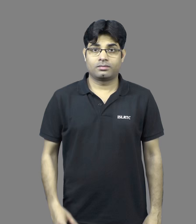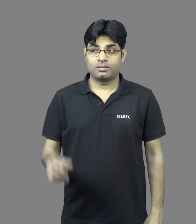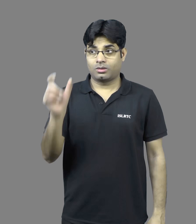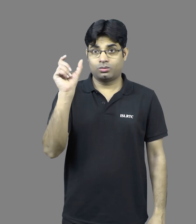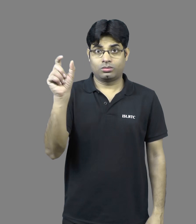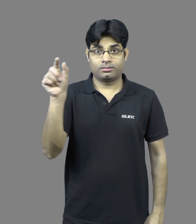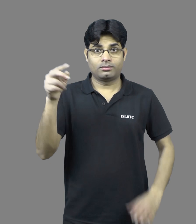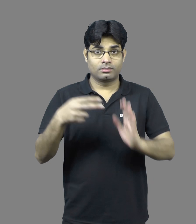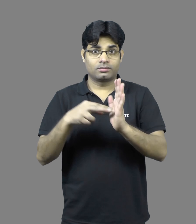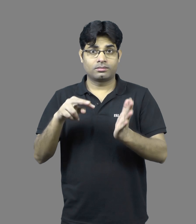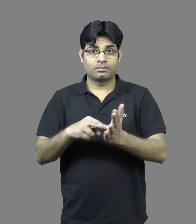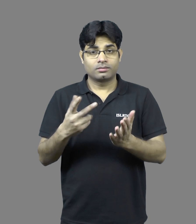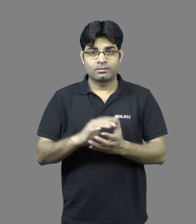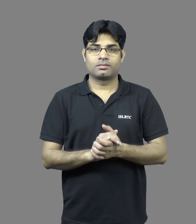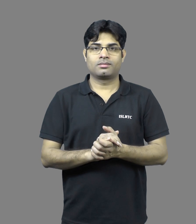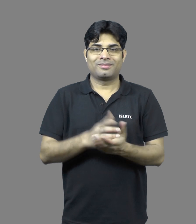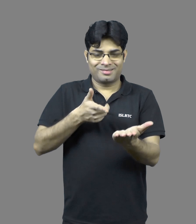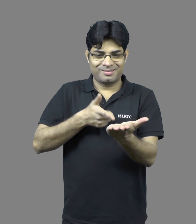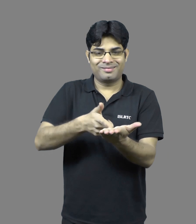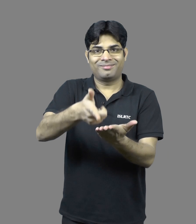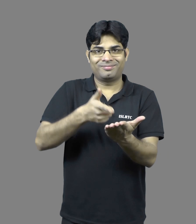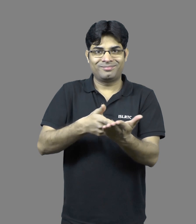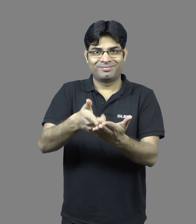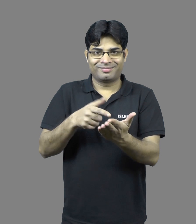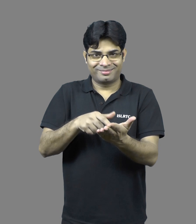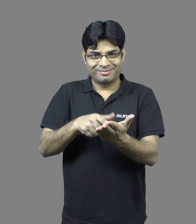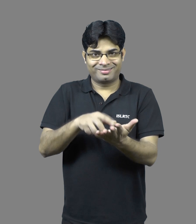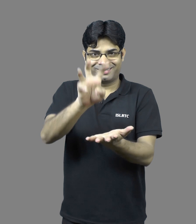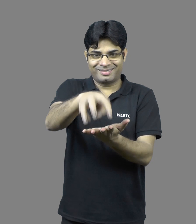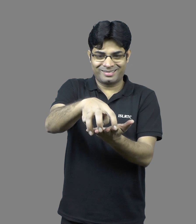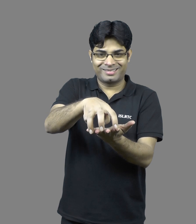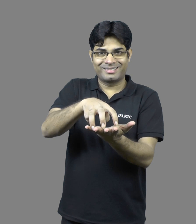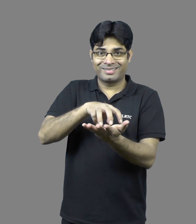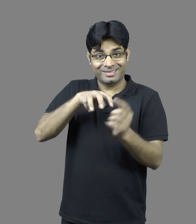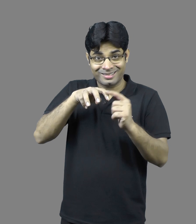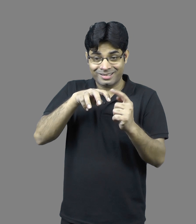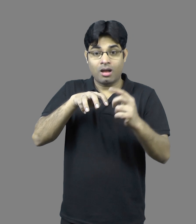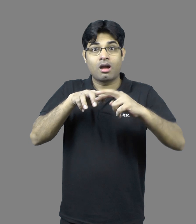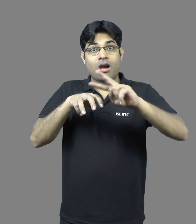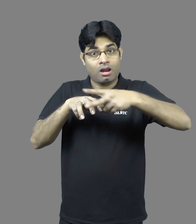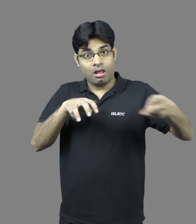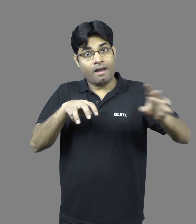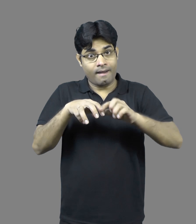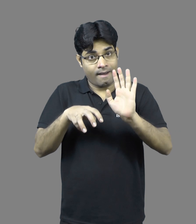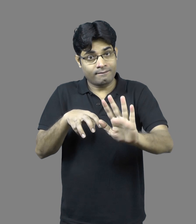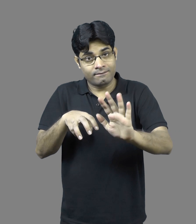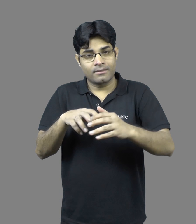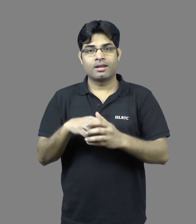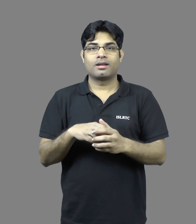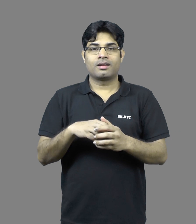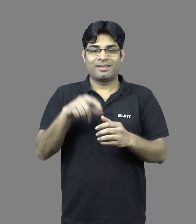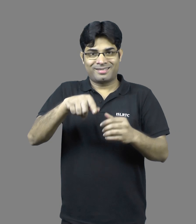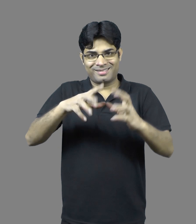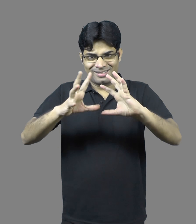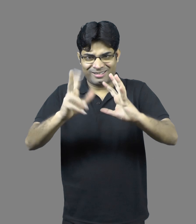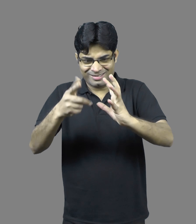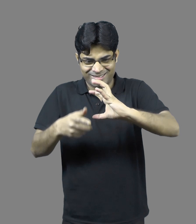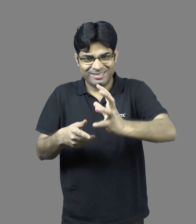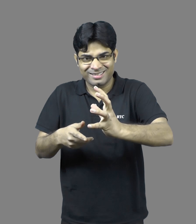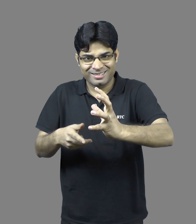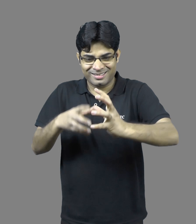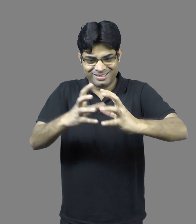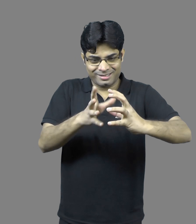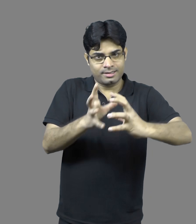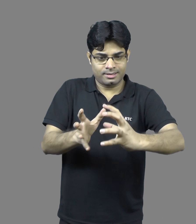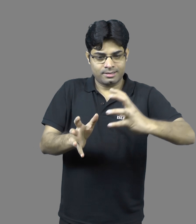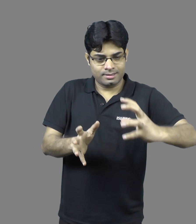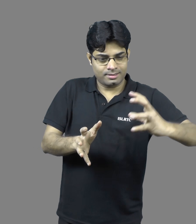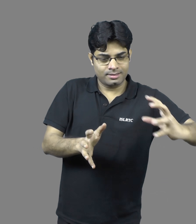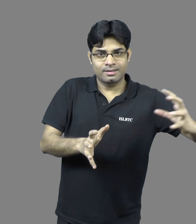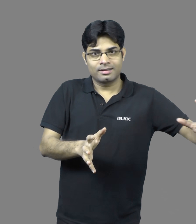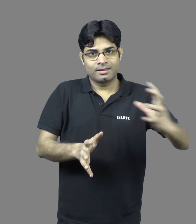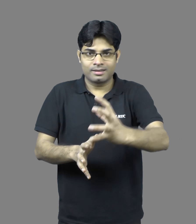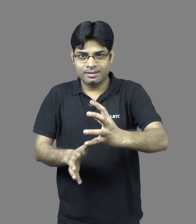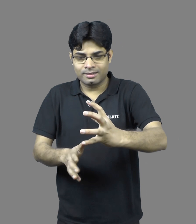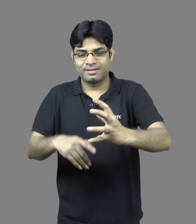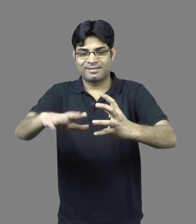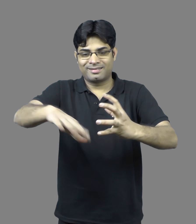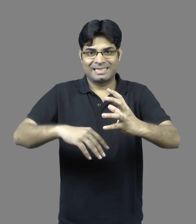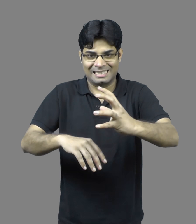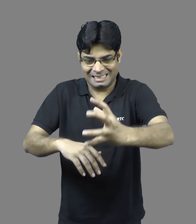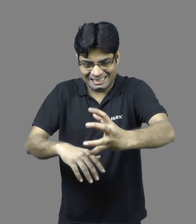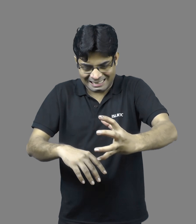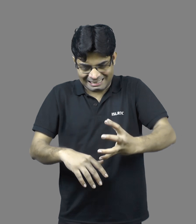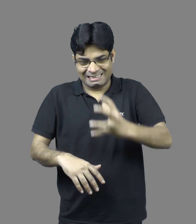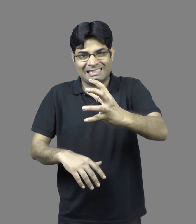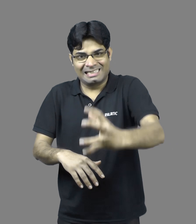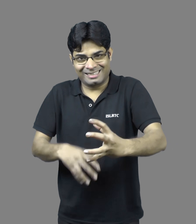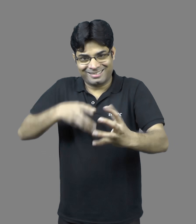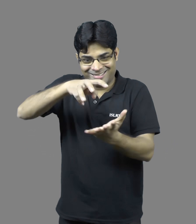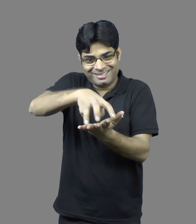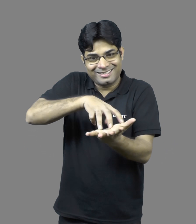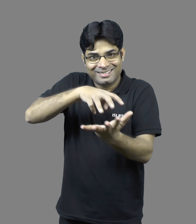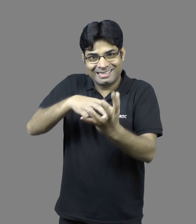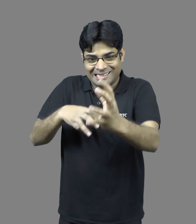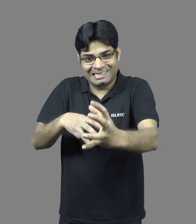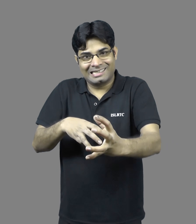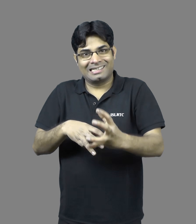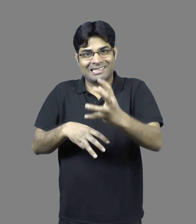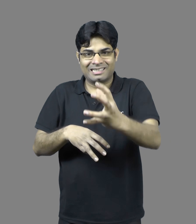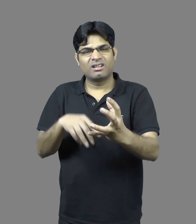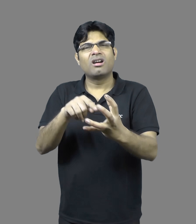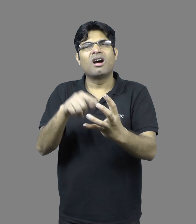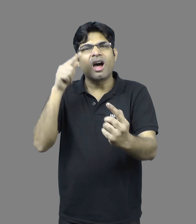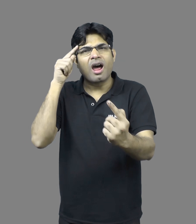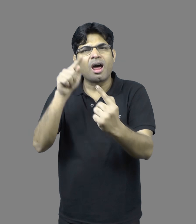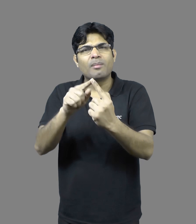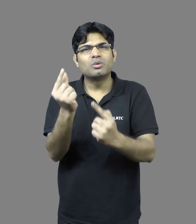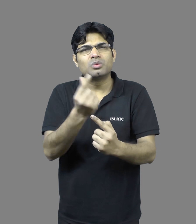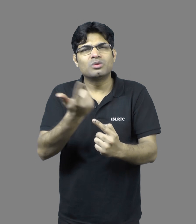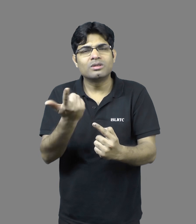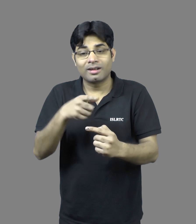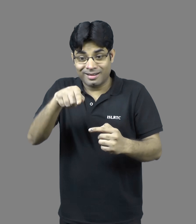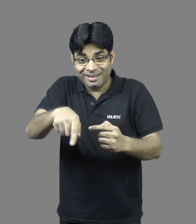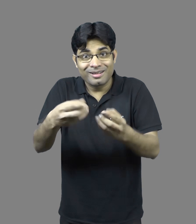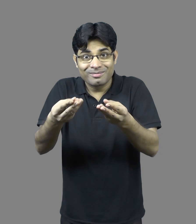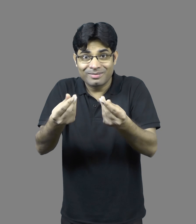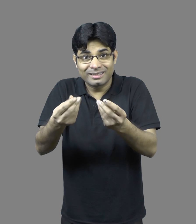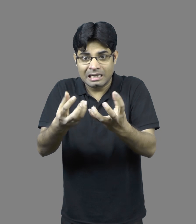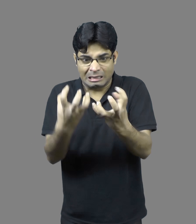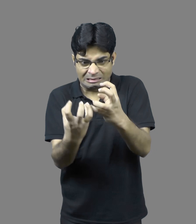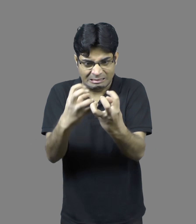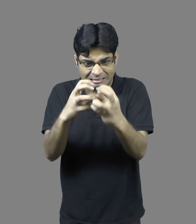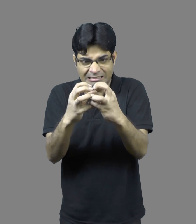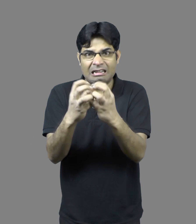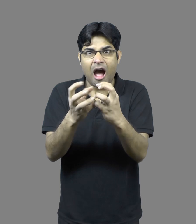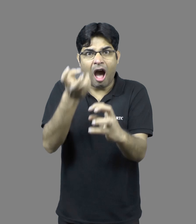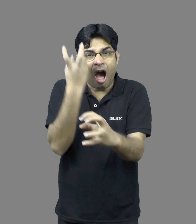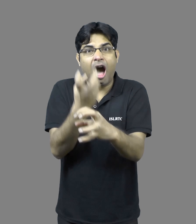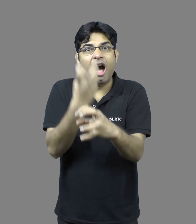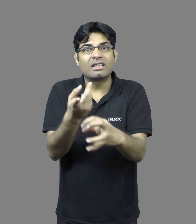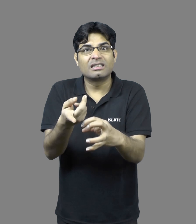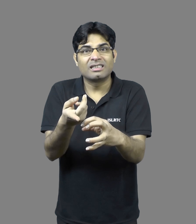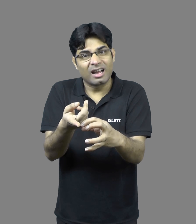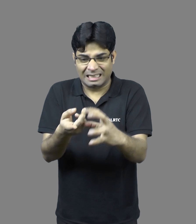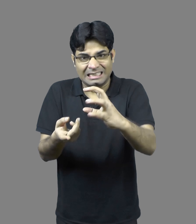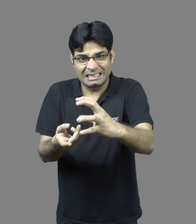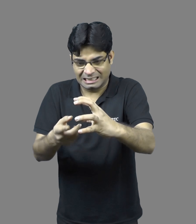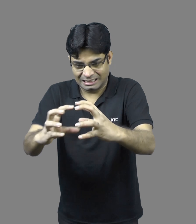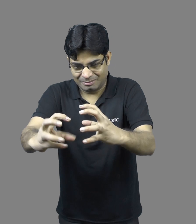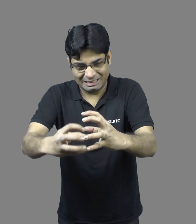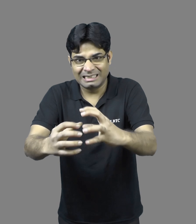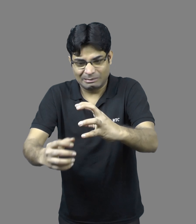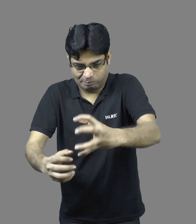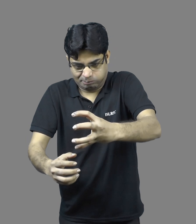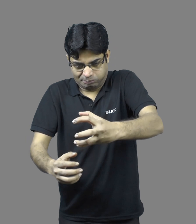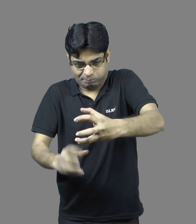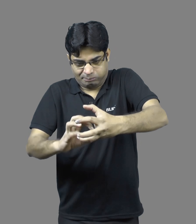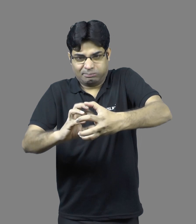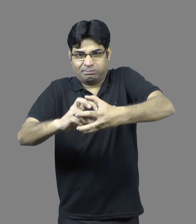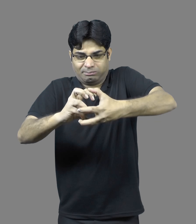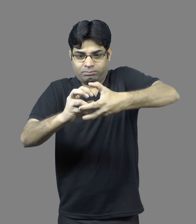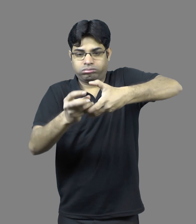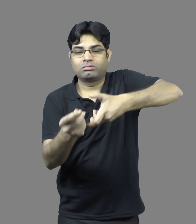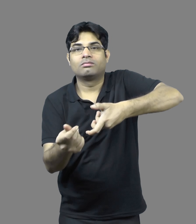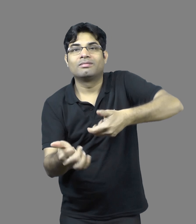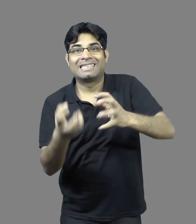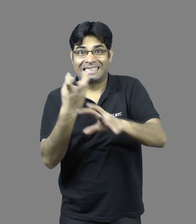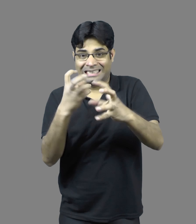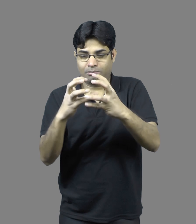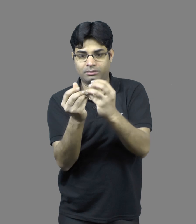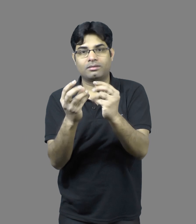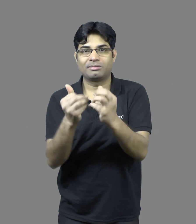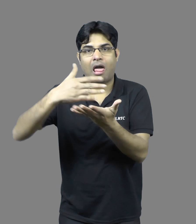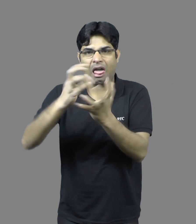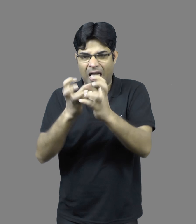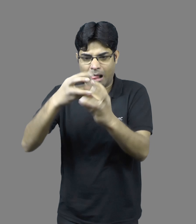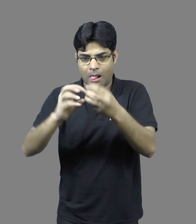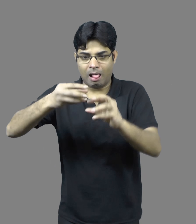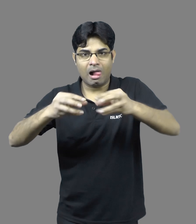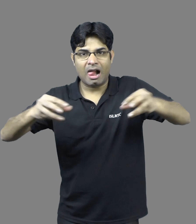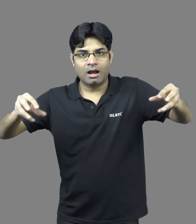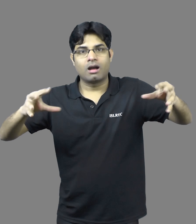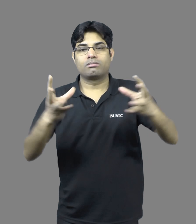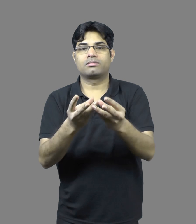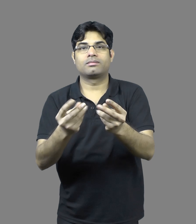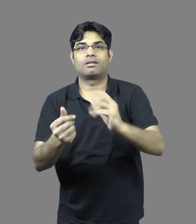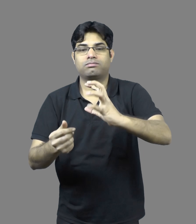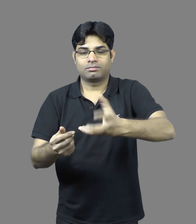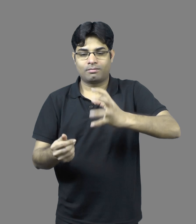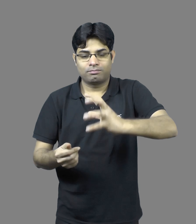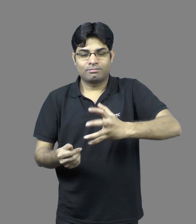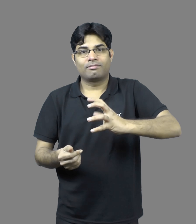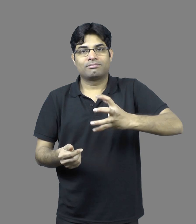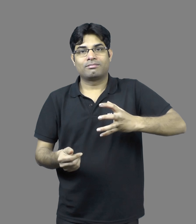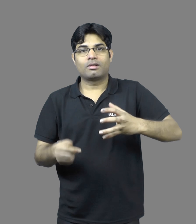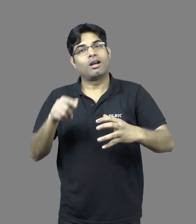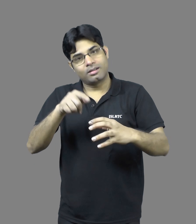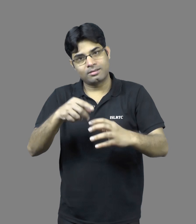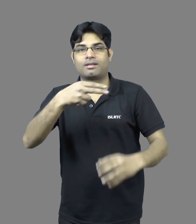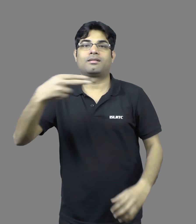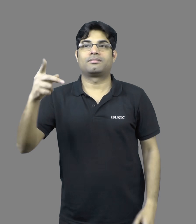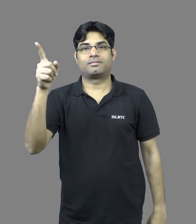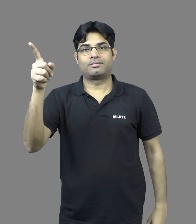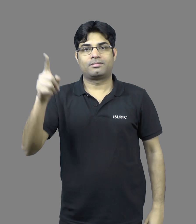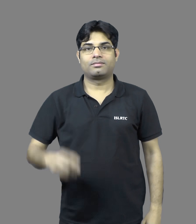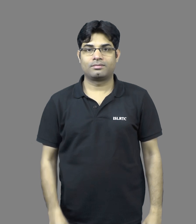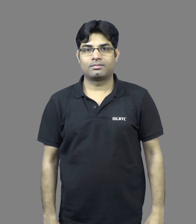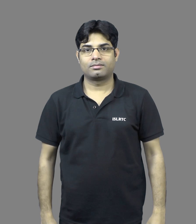Share